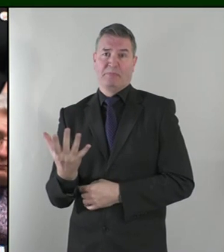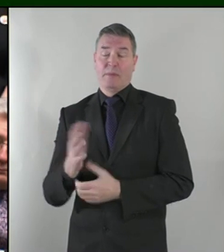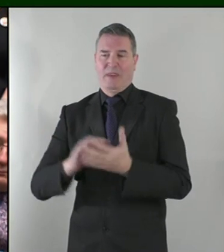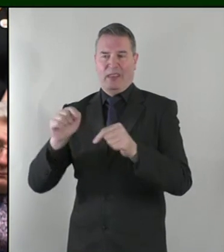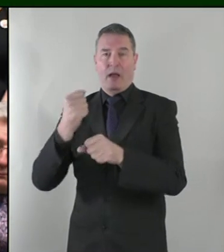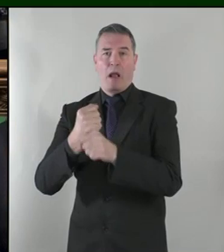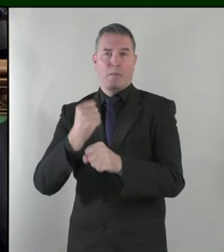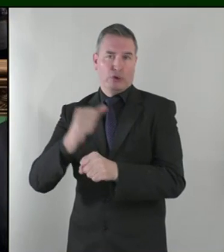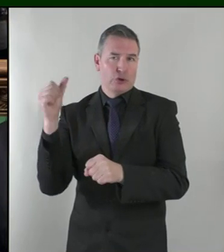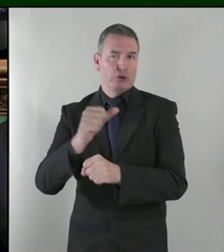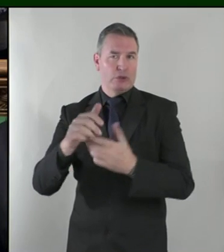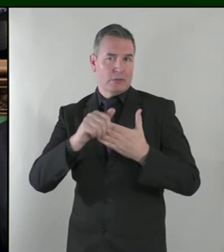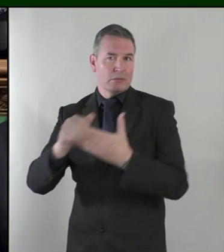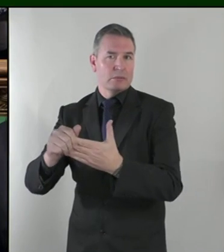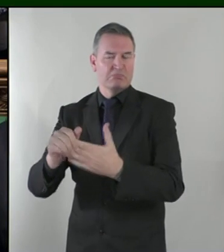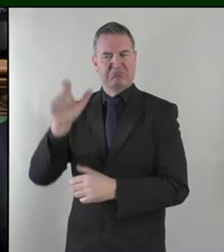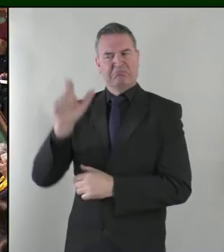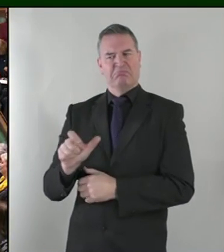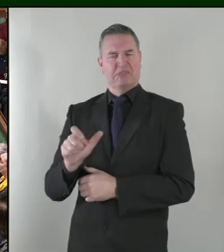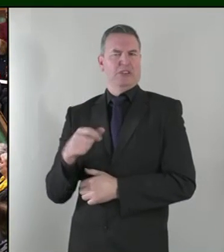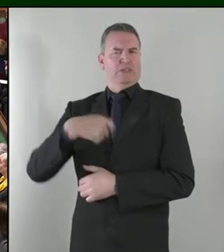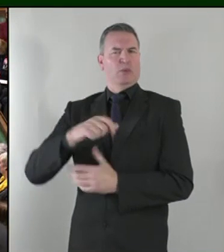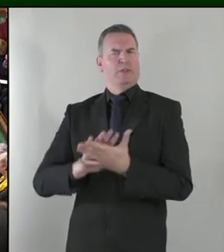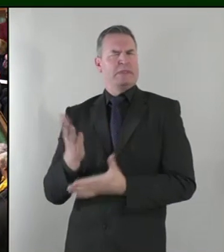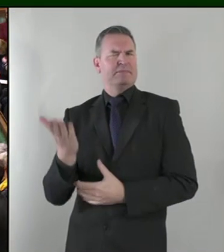from this Government. What on earth did she mean?